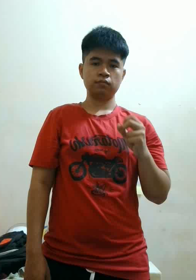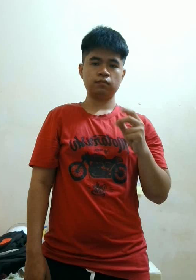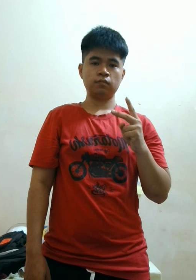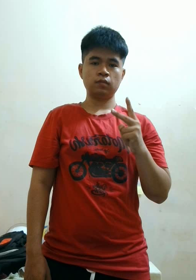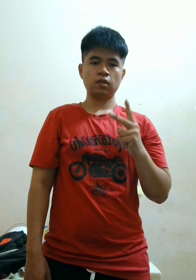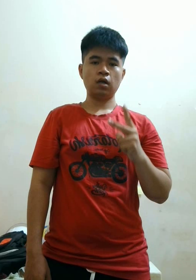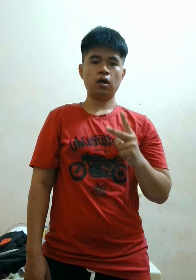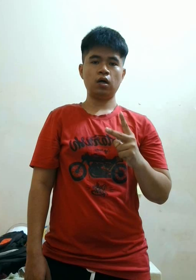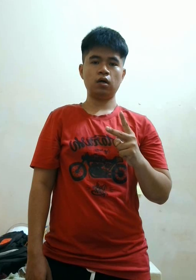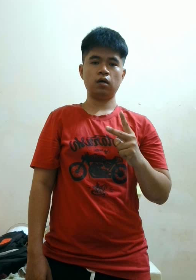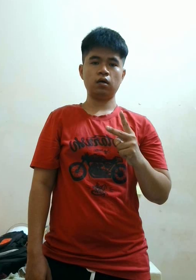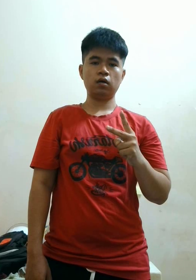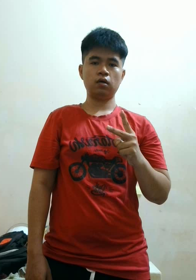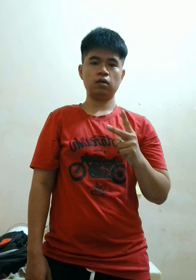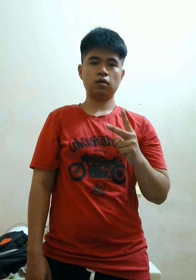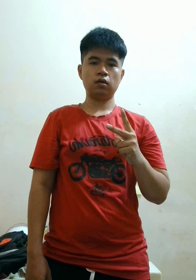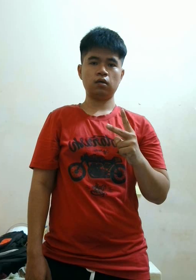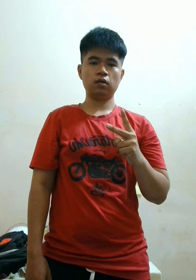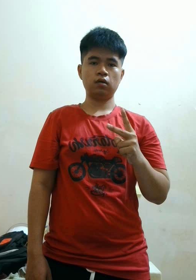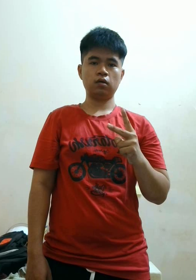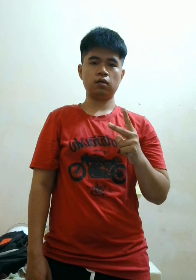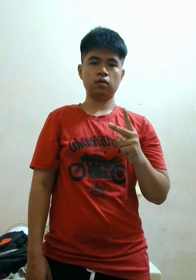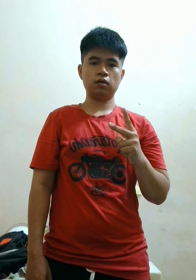h